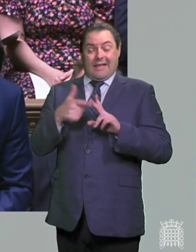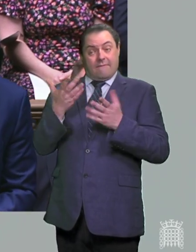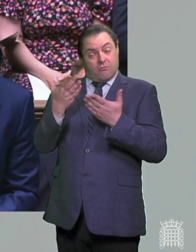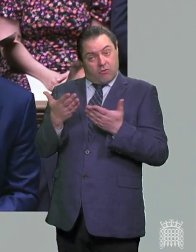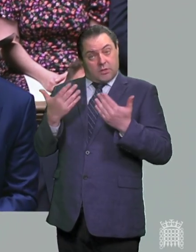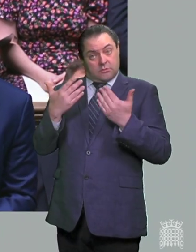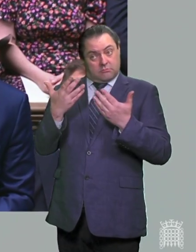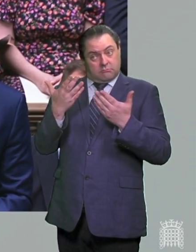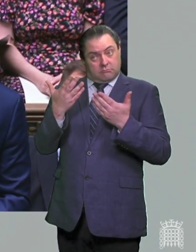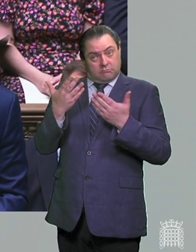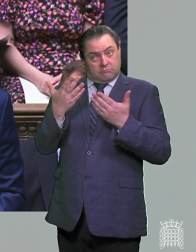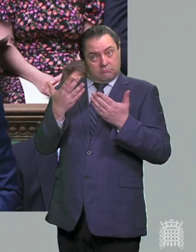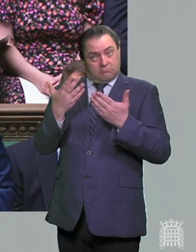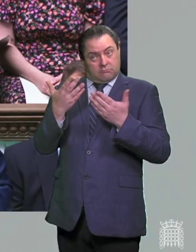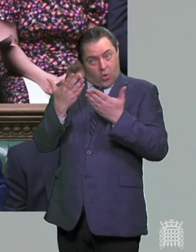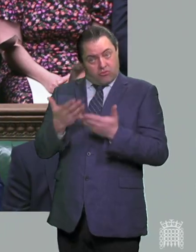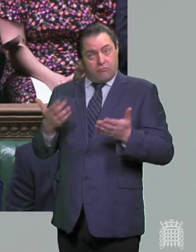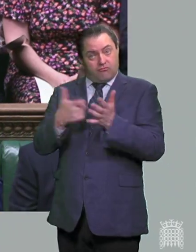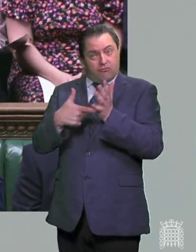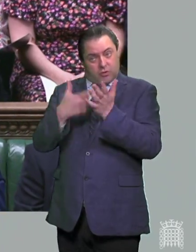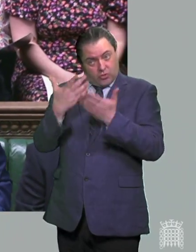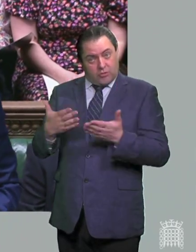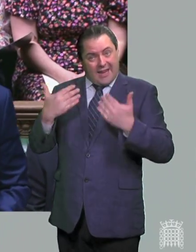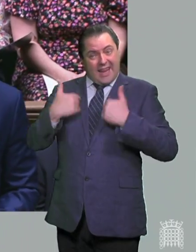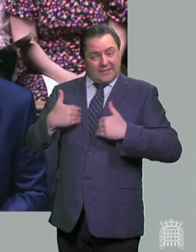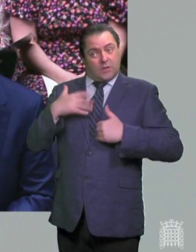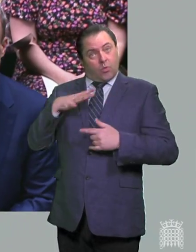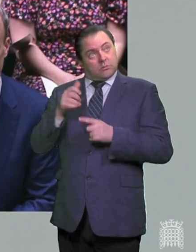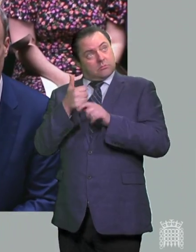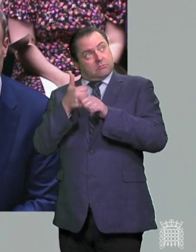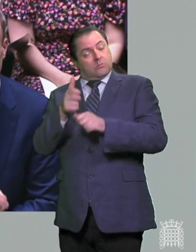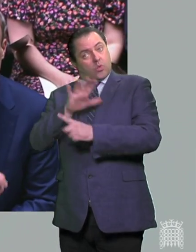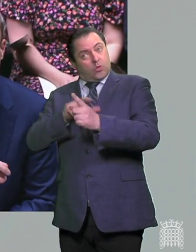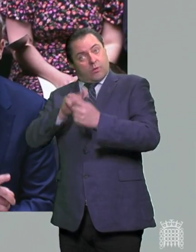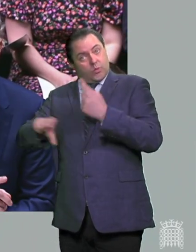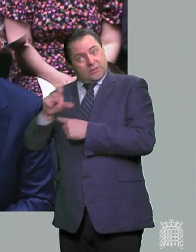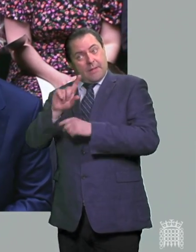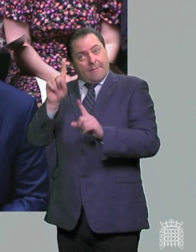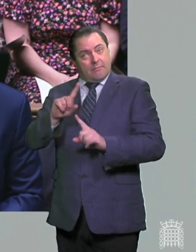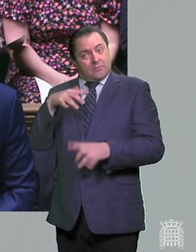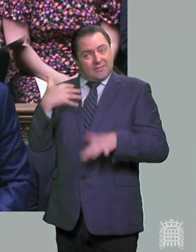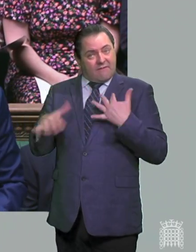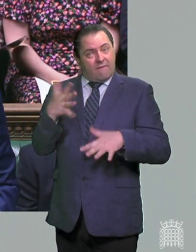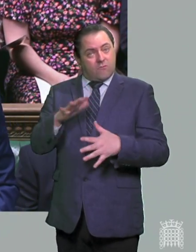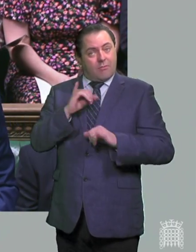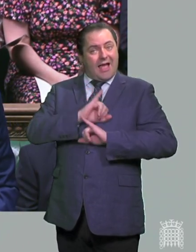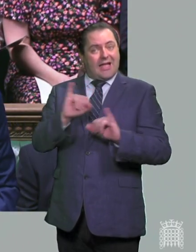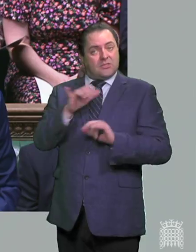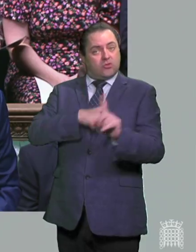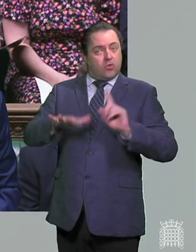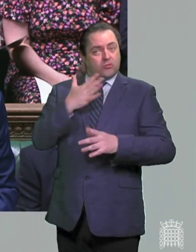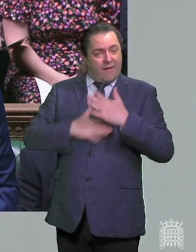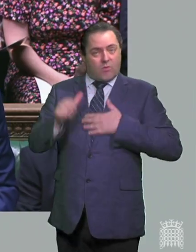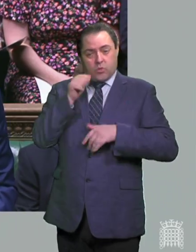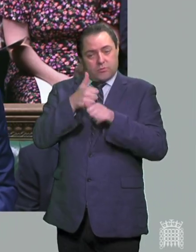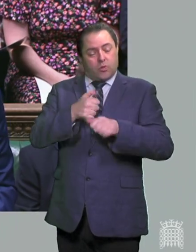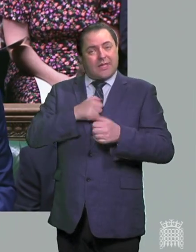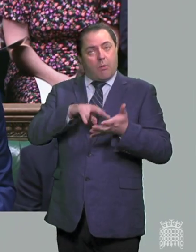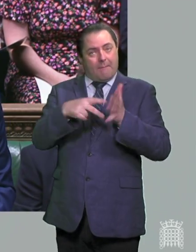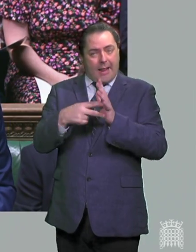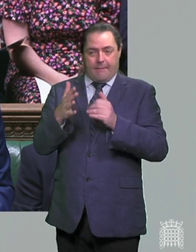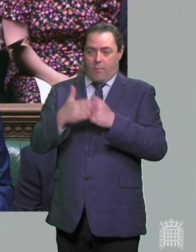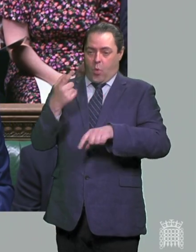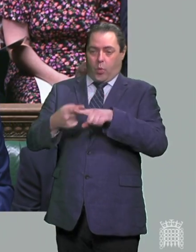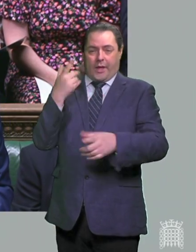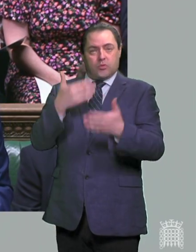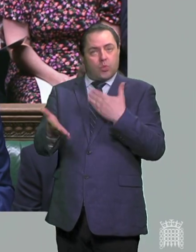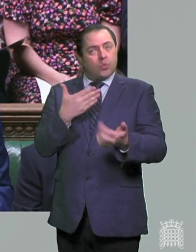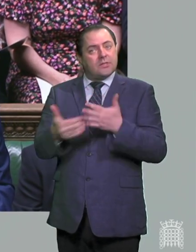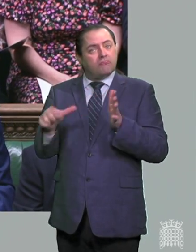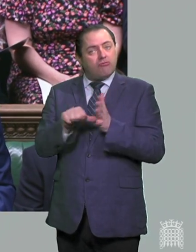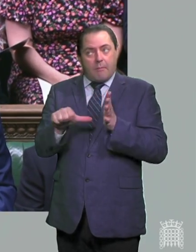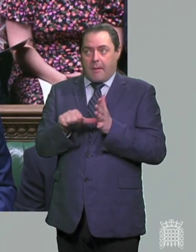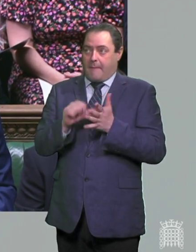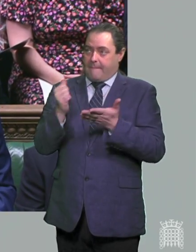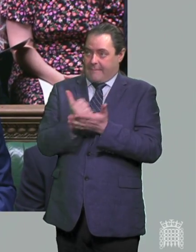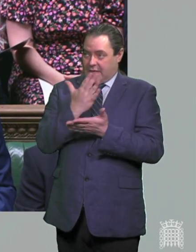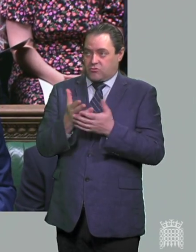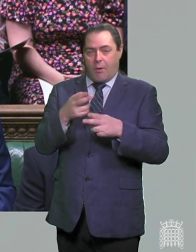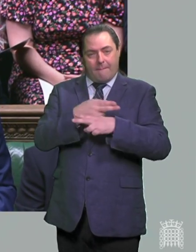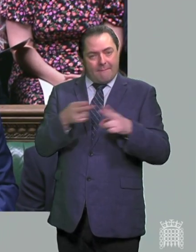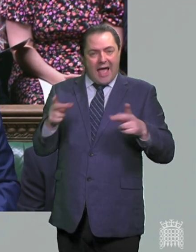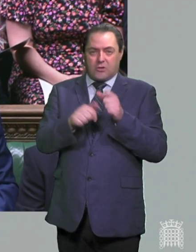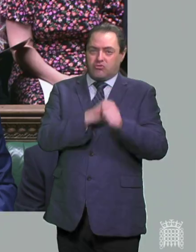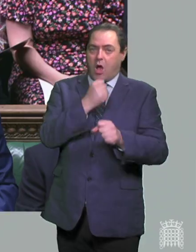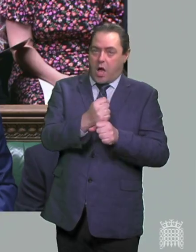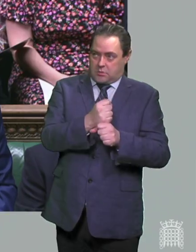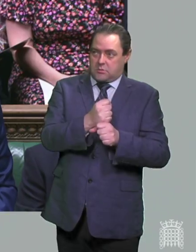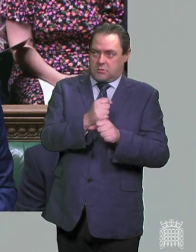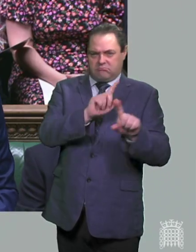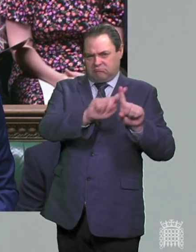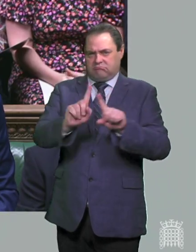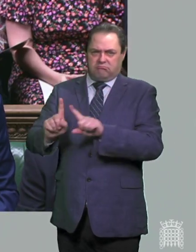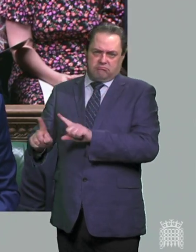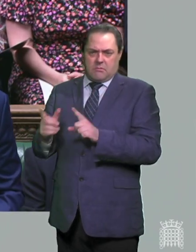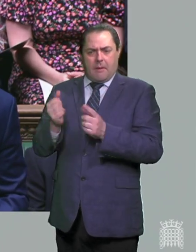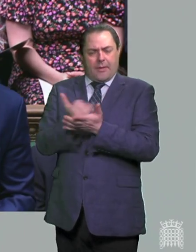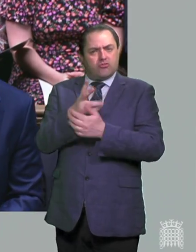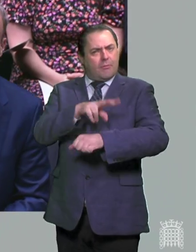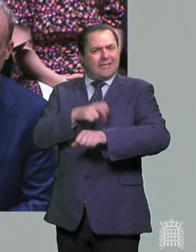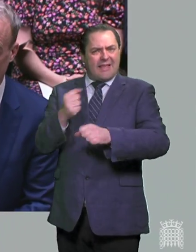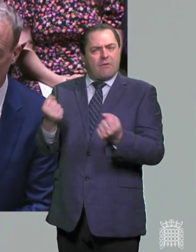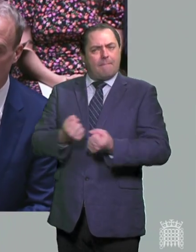If the right honourable Lady was serious about standing up for communities and people who suffer from the scourge of antisocial behaviour, she would back our plan to deal more swiftly with these issues, make sure we ban drugs beyond the conventional ones and give police the powers they need.